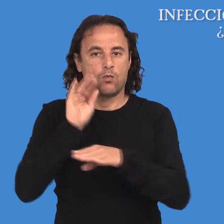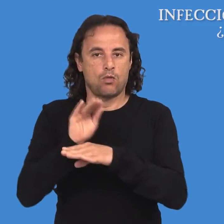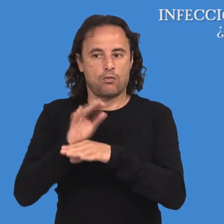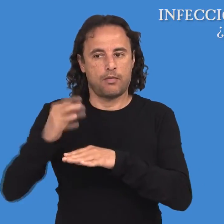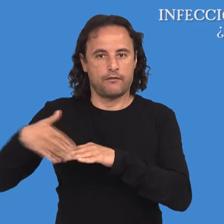cuidar